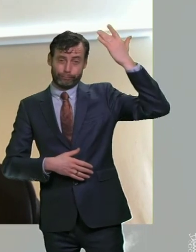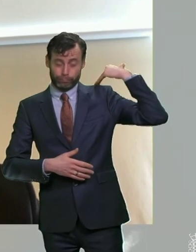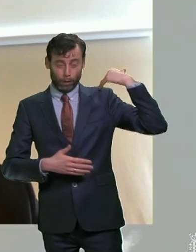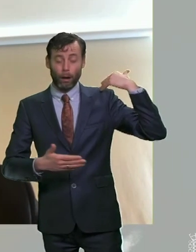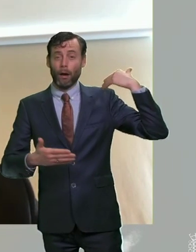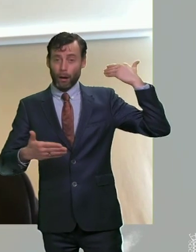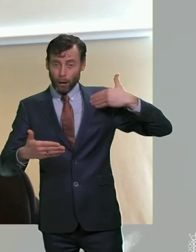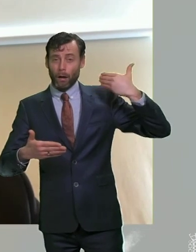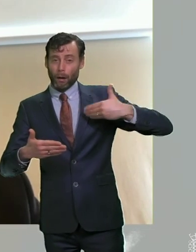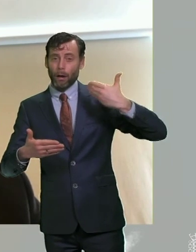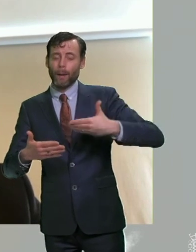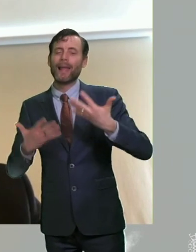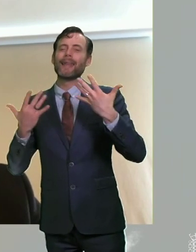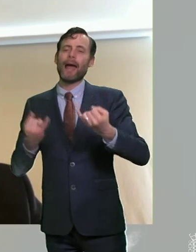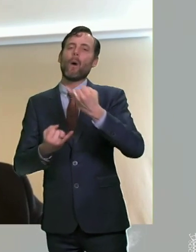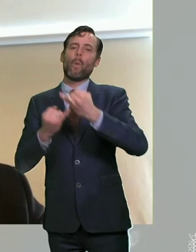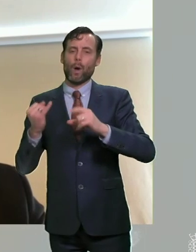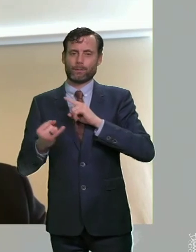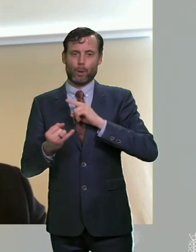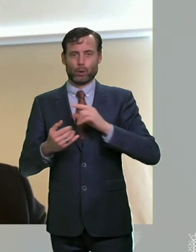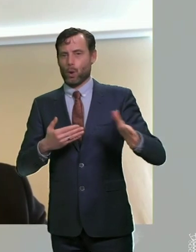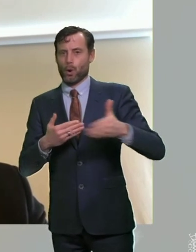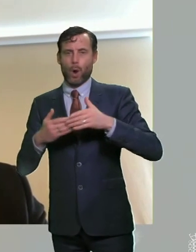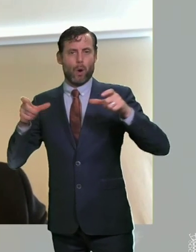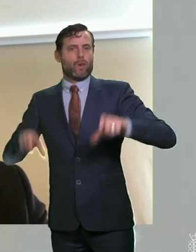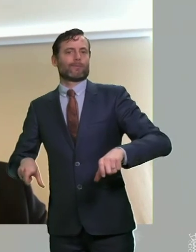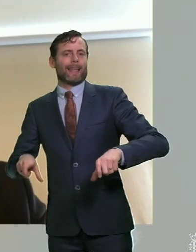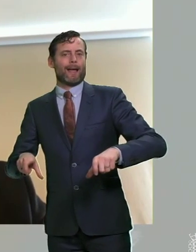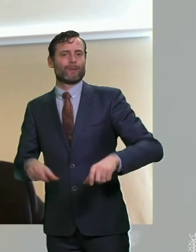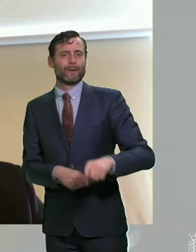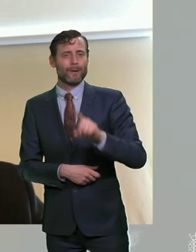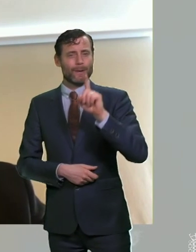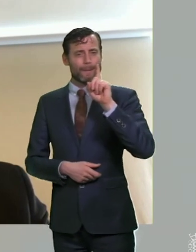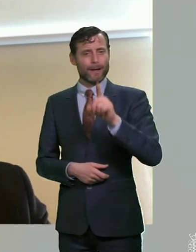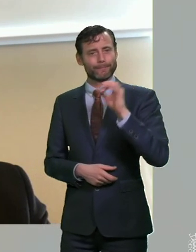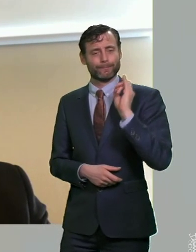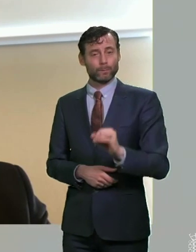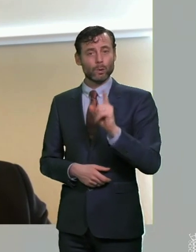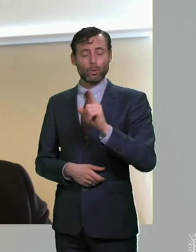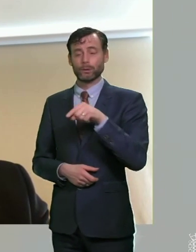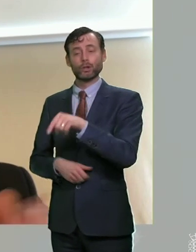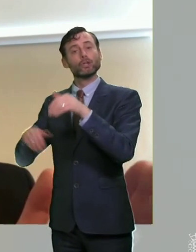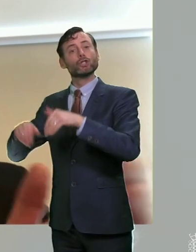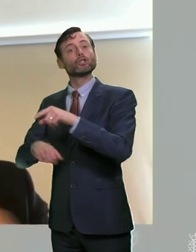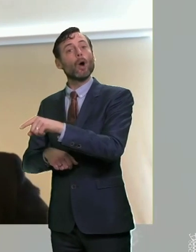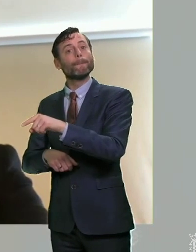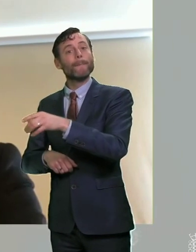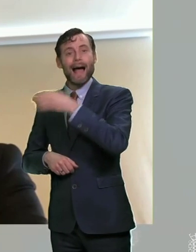This terrible pandemic has made things even worse. Part of the problem is undercutting by cheap supermarket booze.